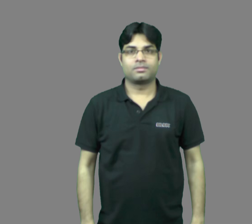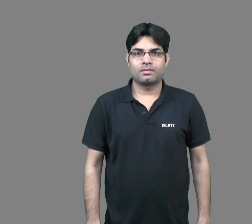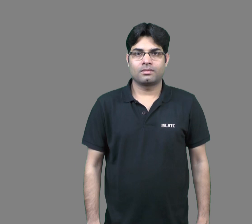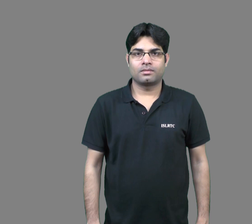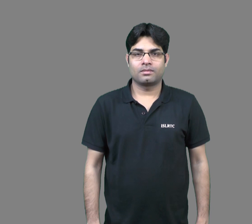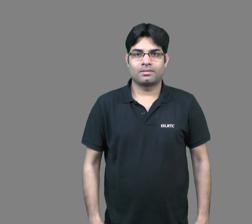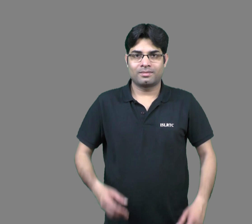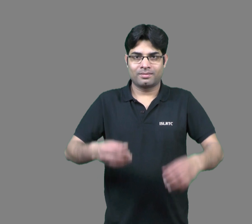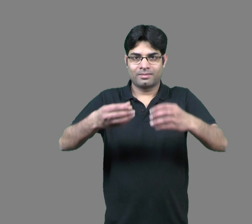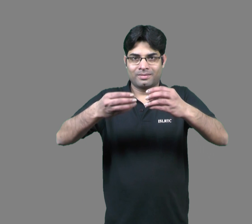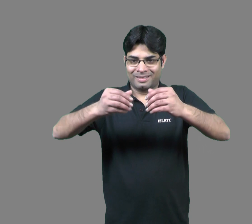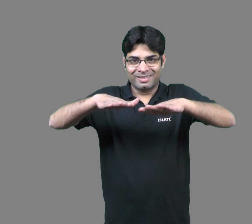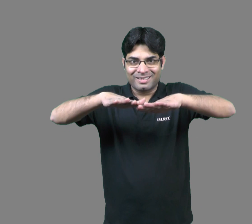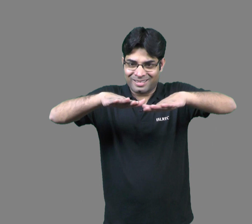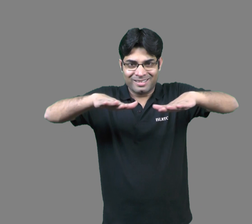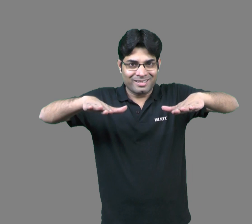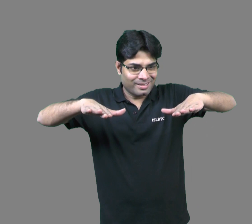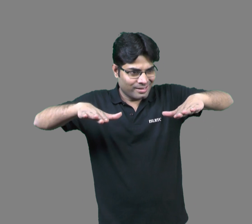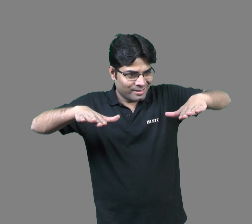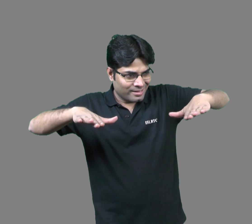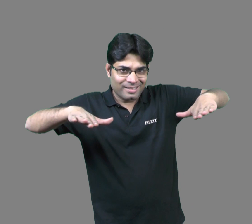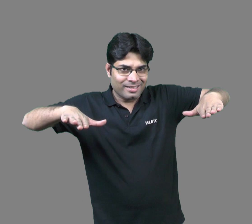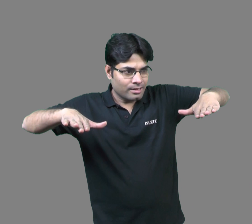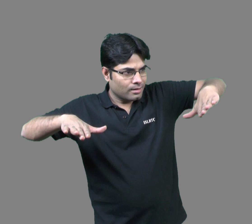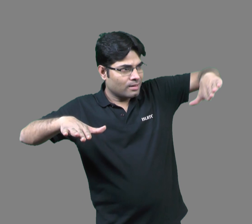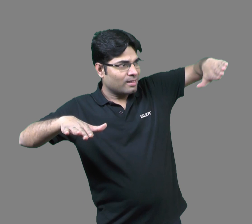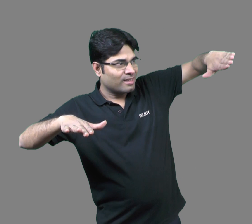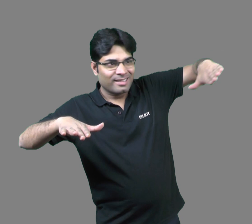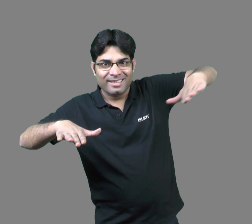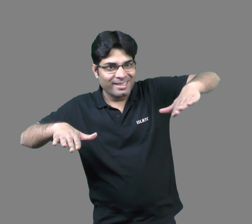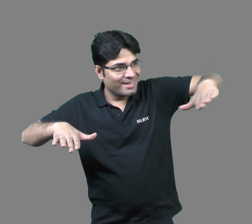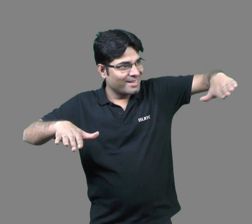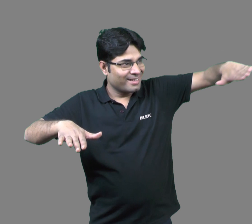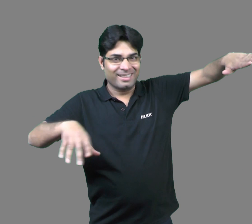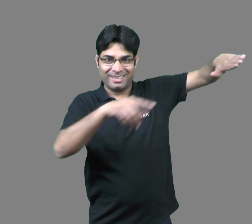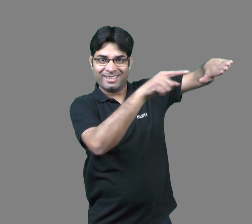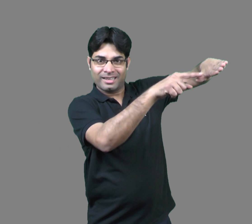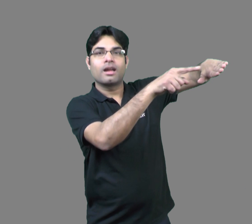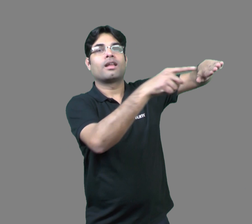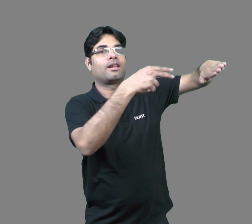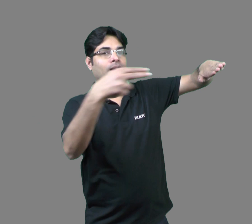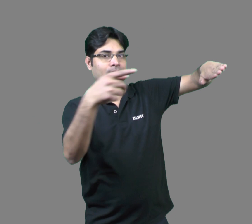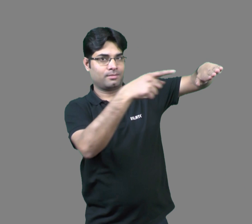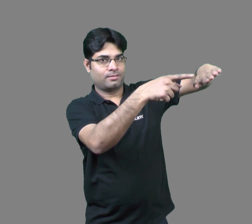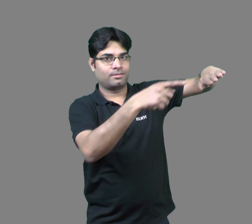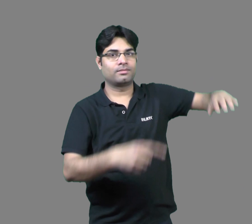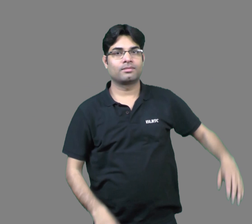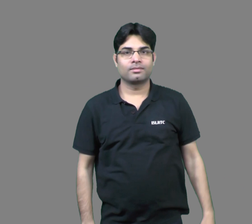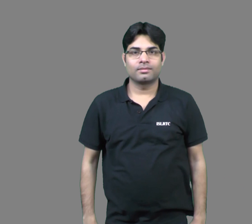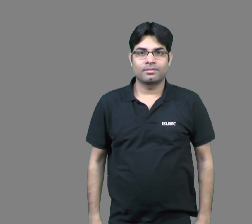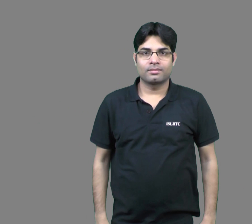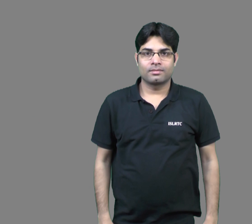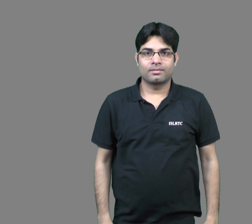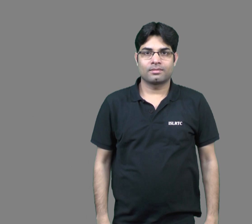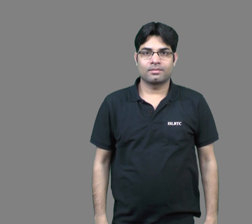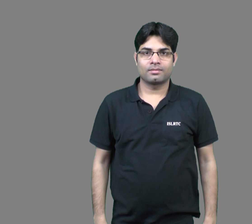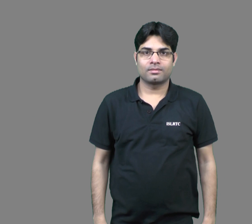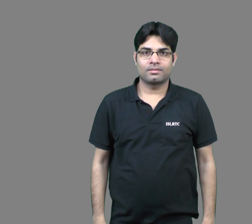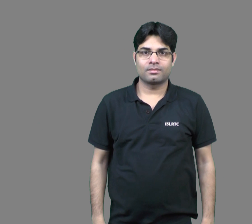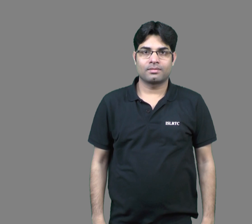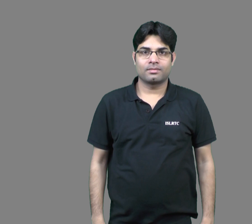Elevated Plot